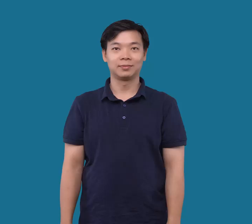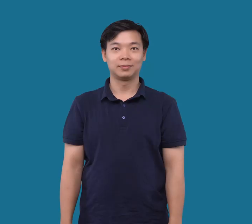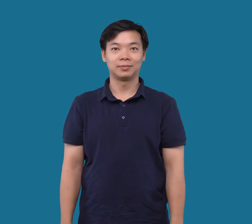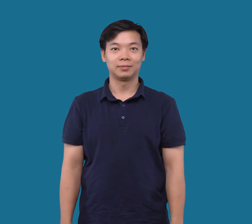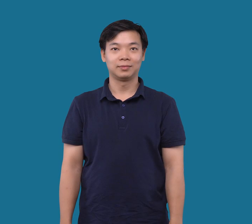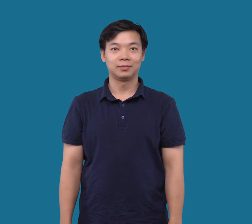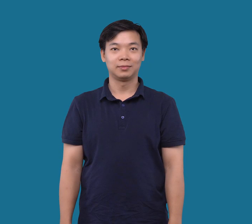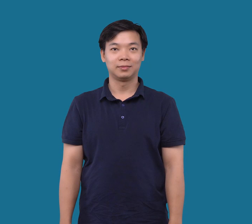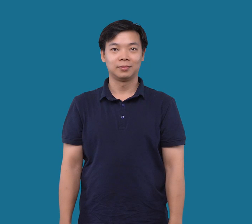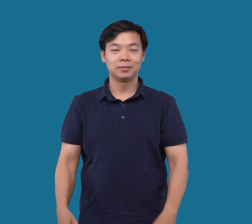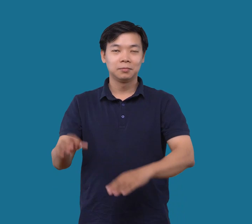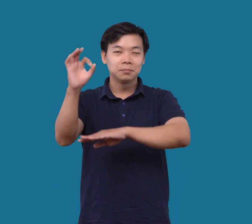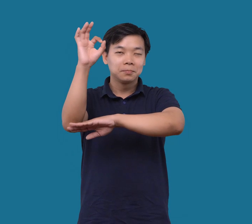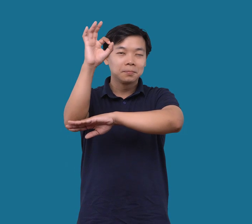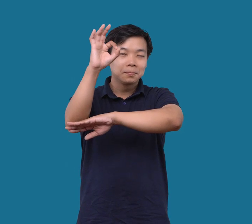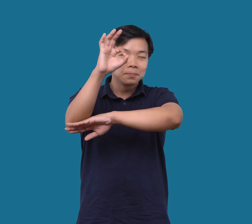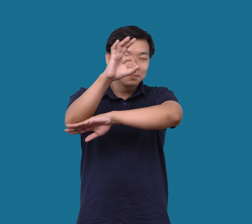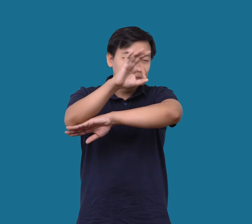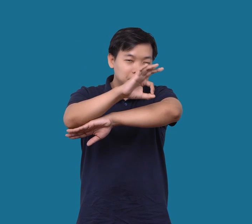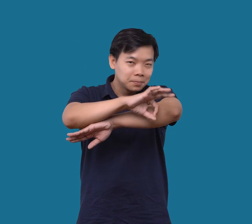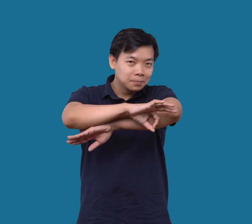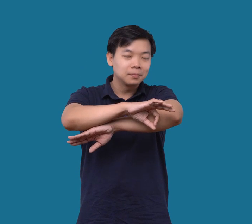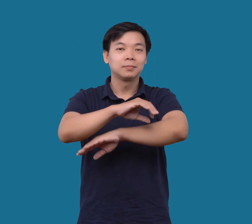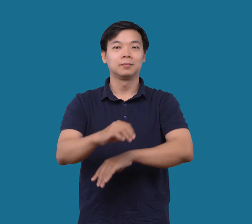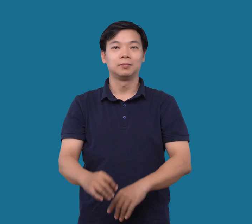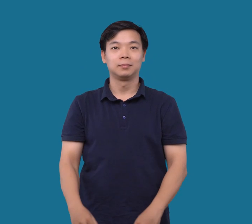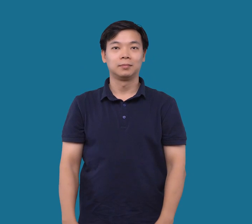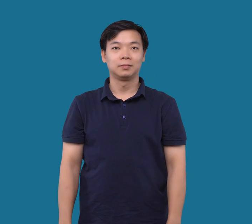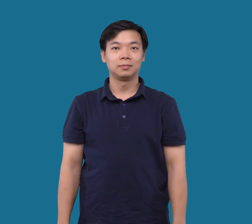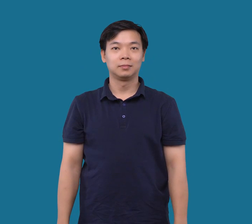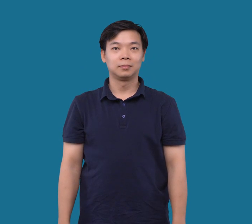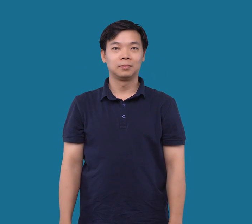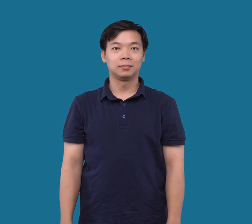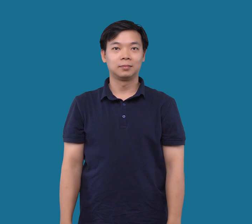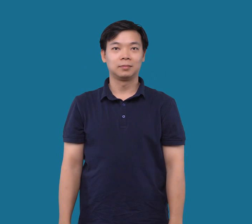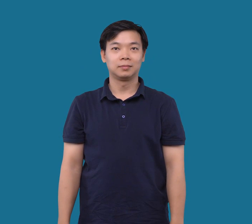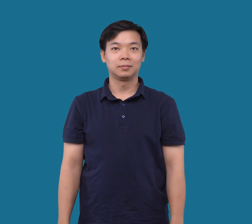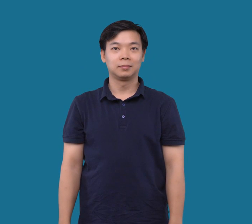hoàng hôn